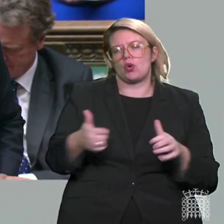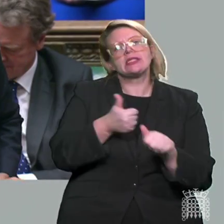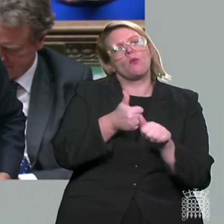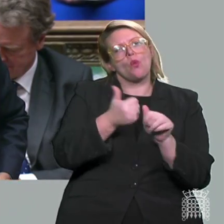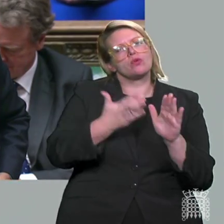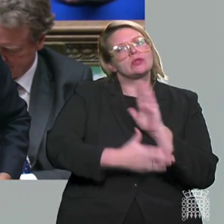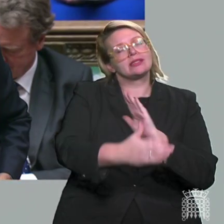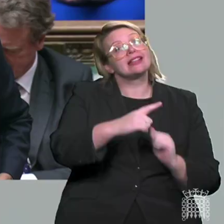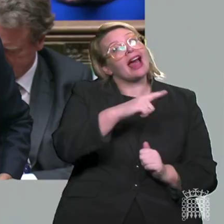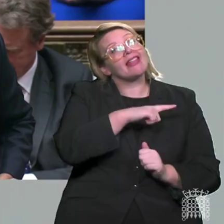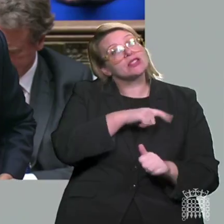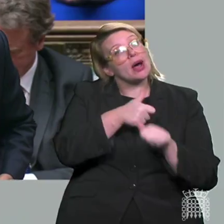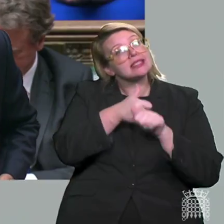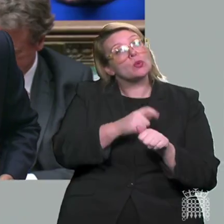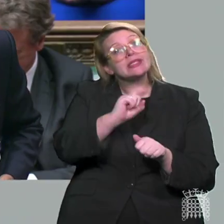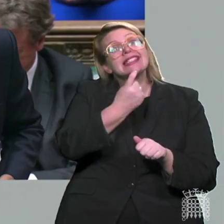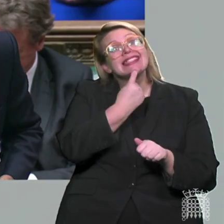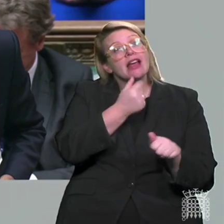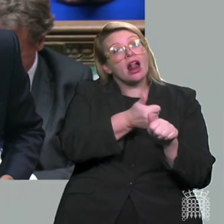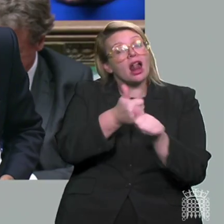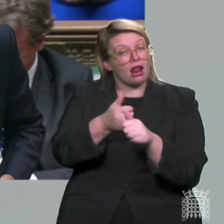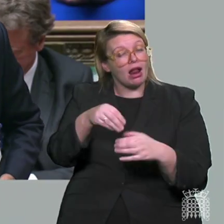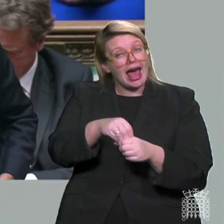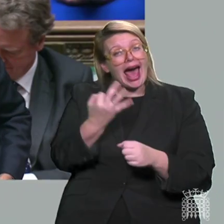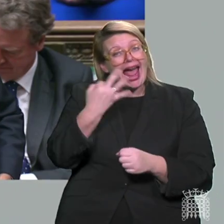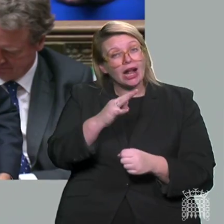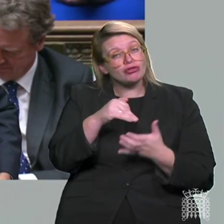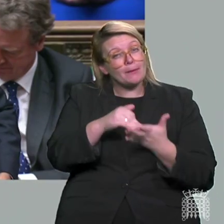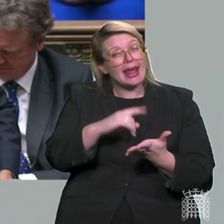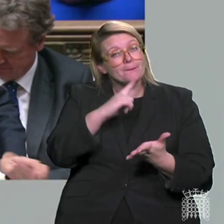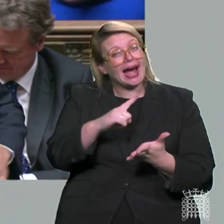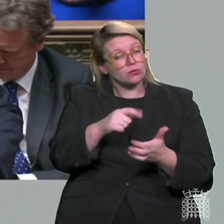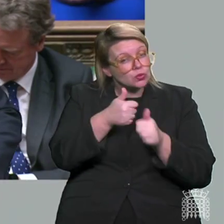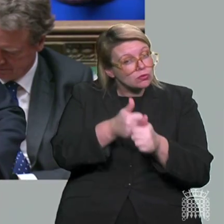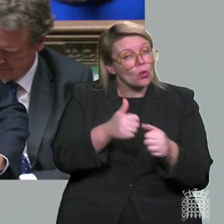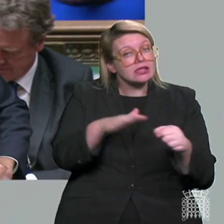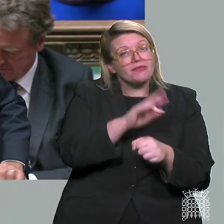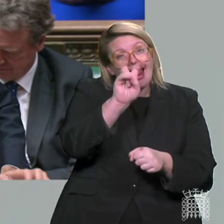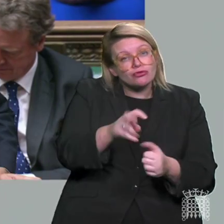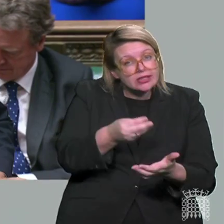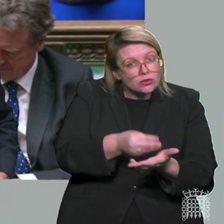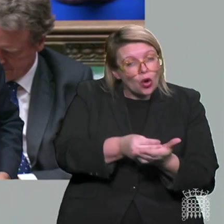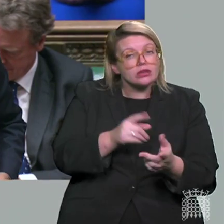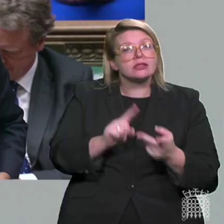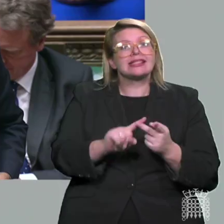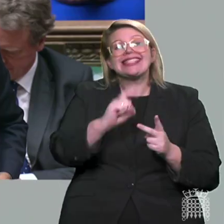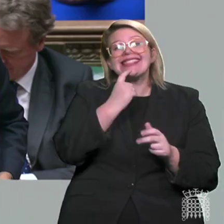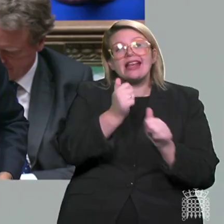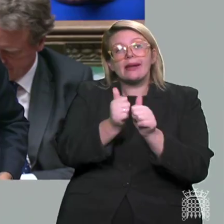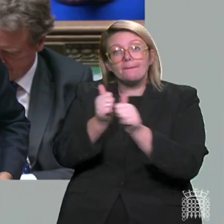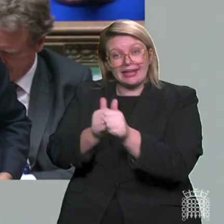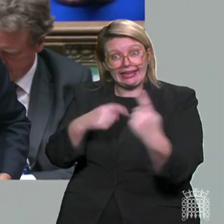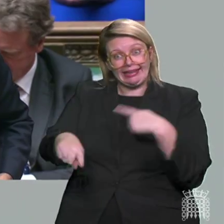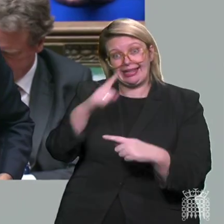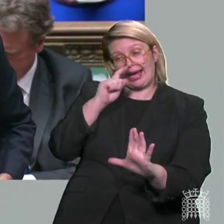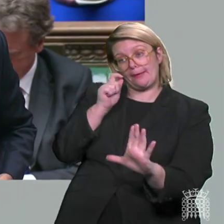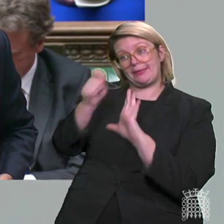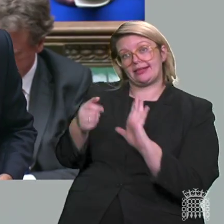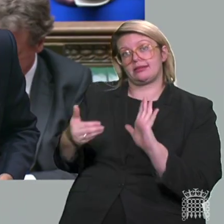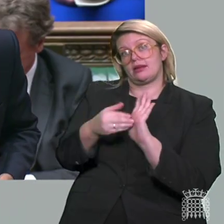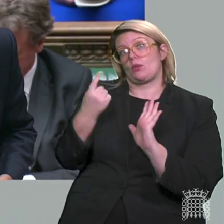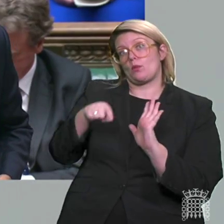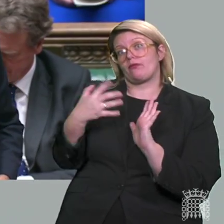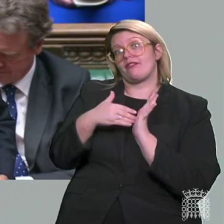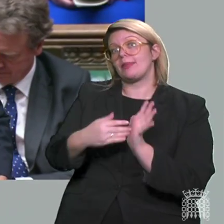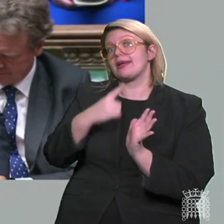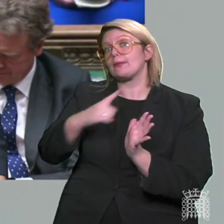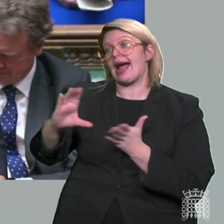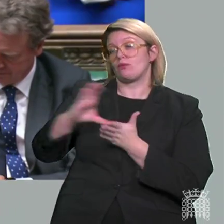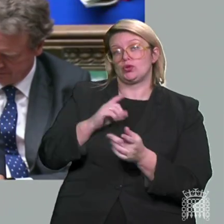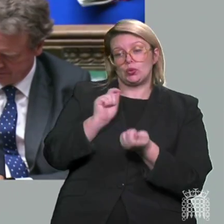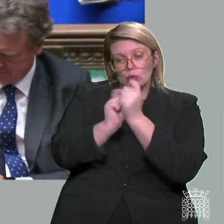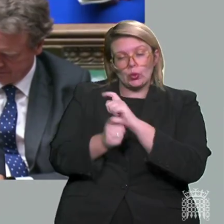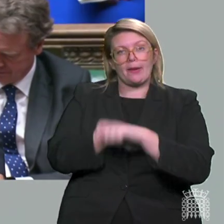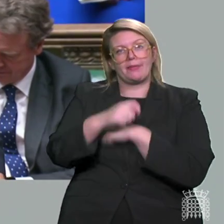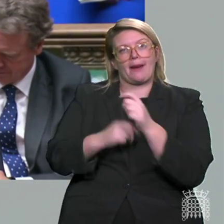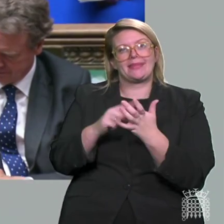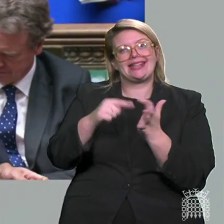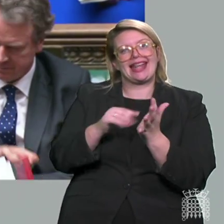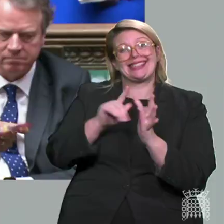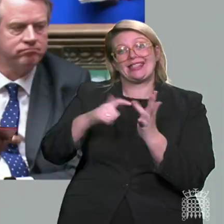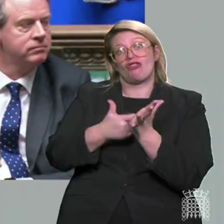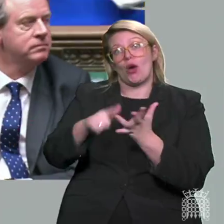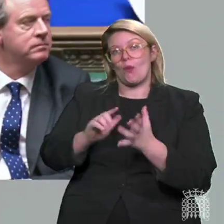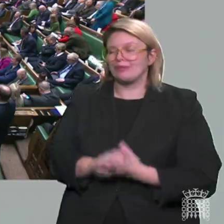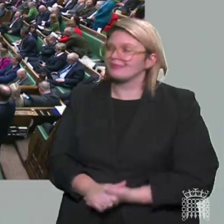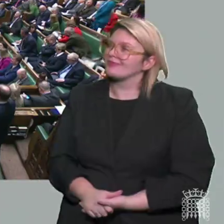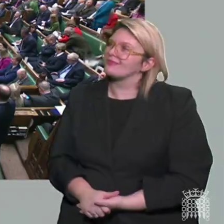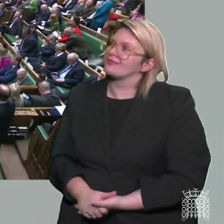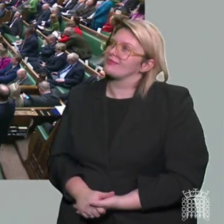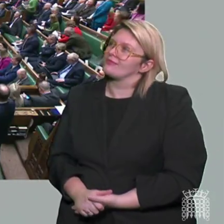That is why our support for steel includes nearly £800 million in relief for electricity costs and steel companies are eligible to bid for up to £1.5 billion in capital grant to speed their transition to net zero steel production.